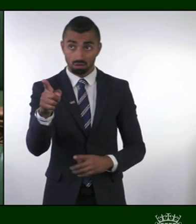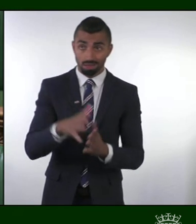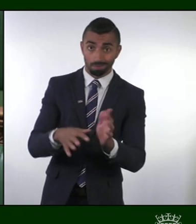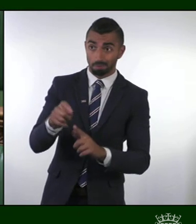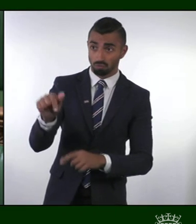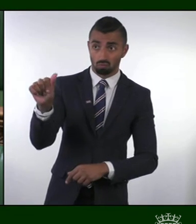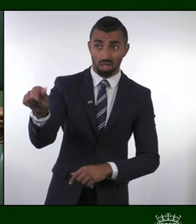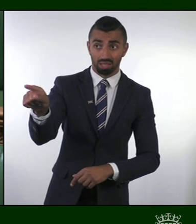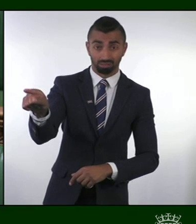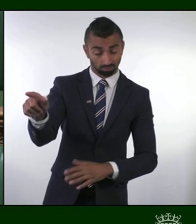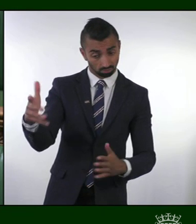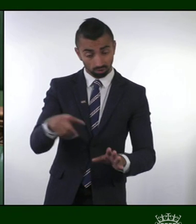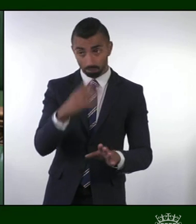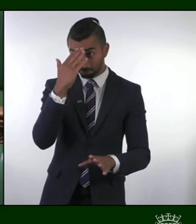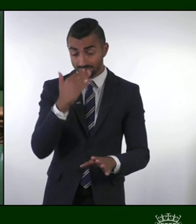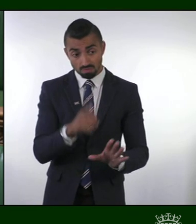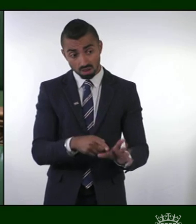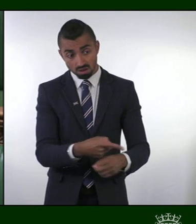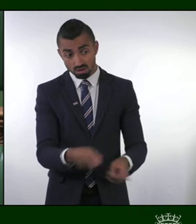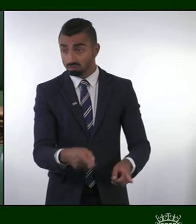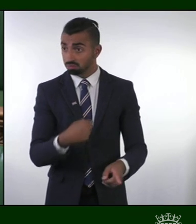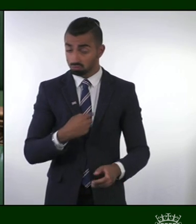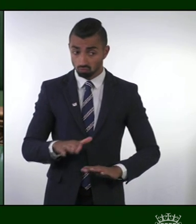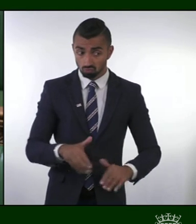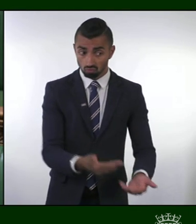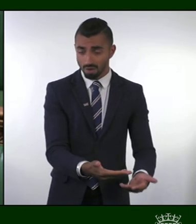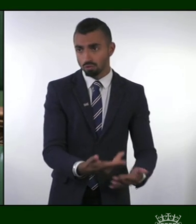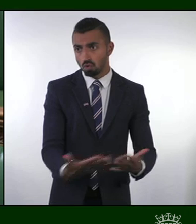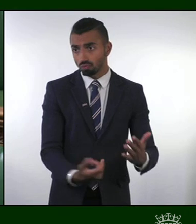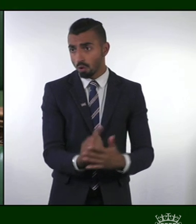One thing we want to improve and build on is the involvement of the private sector.